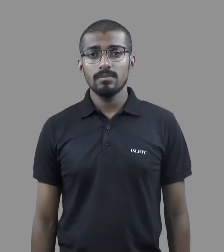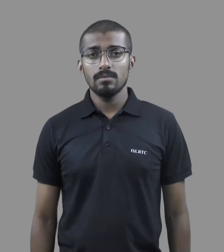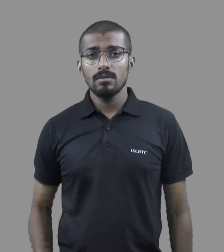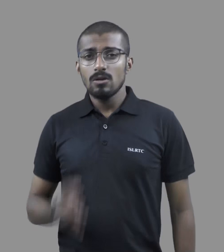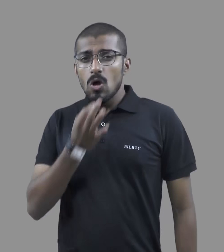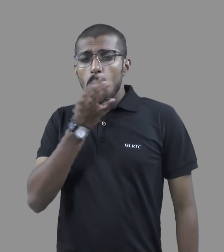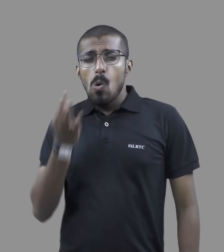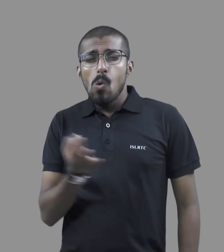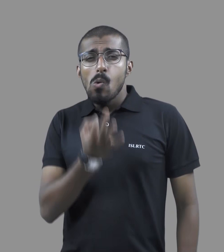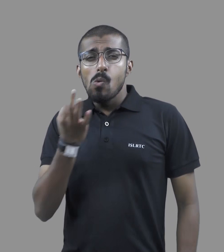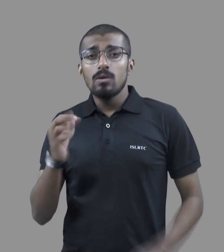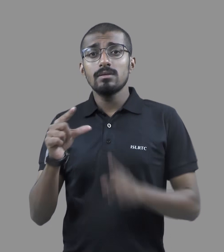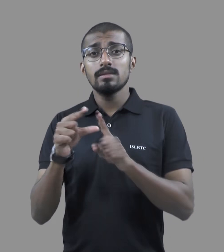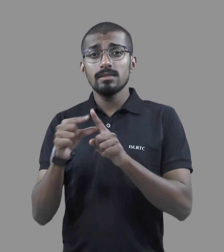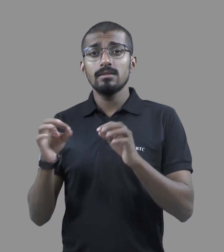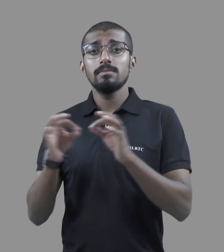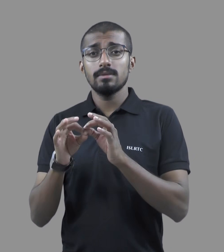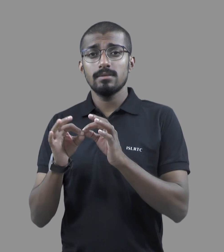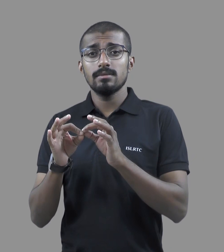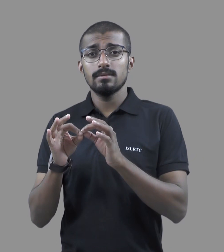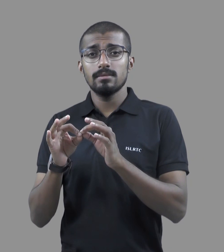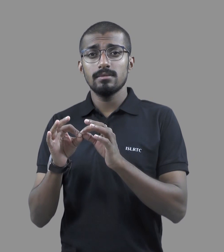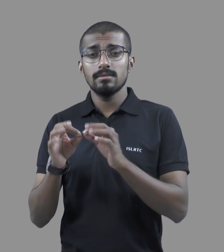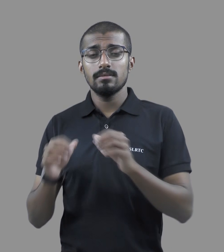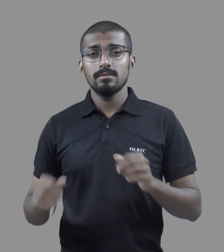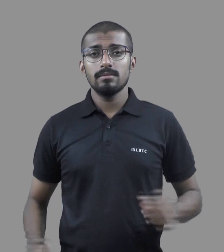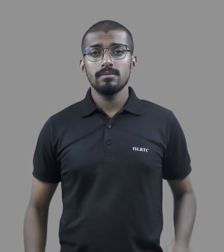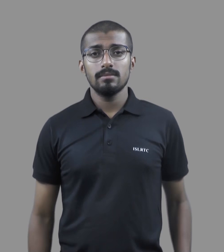Diabetes